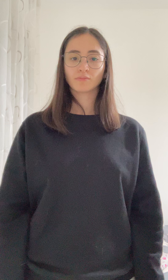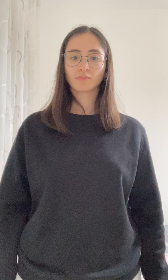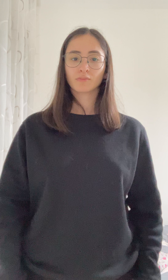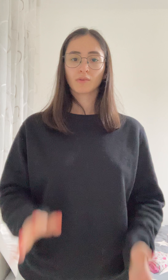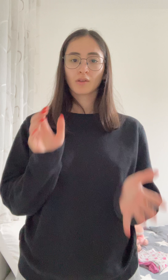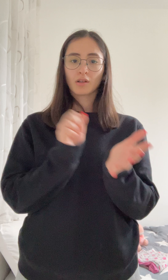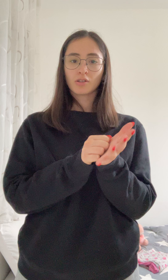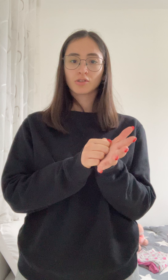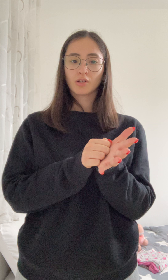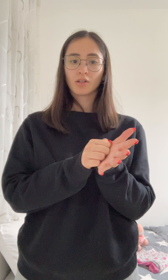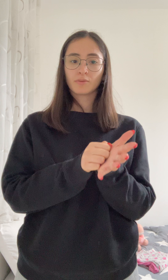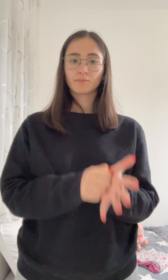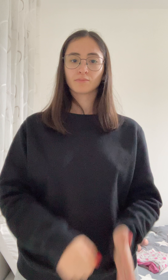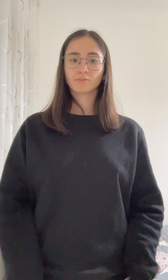לשלם